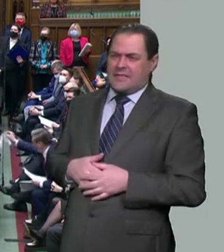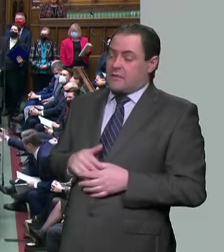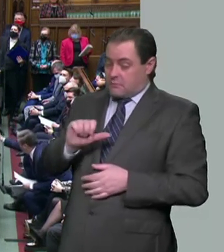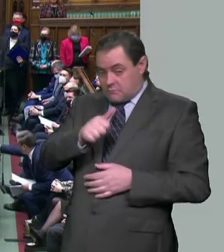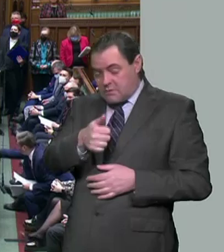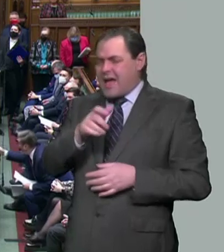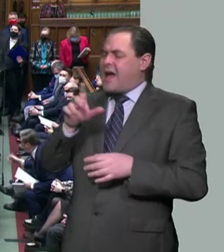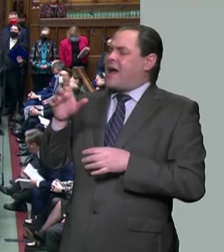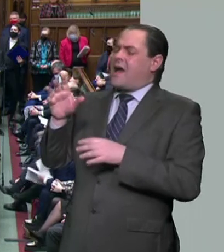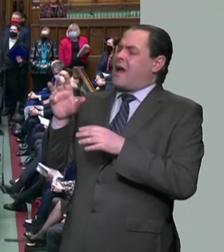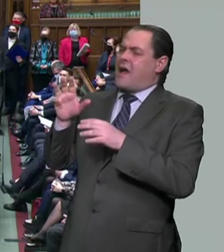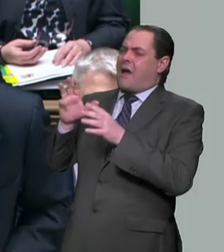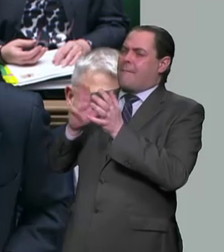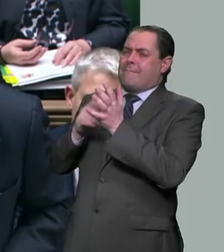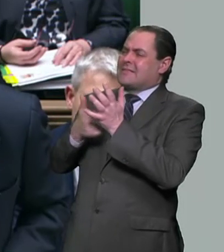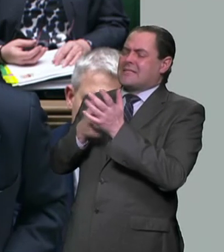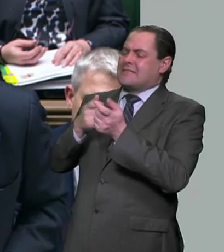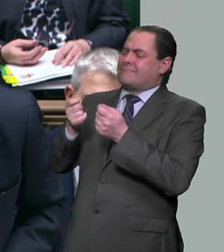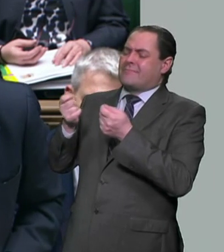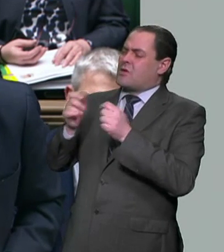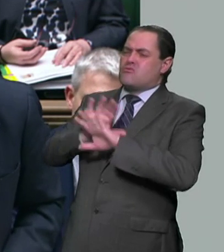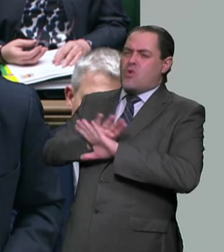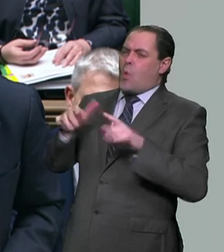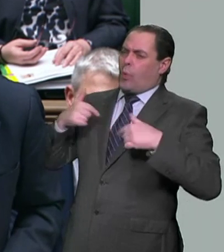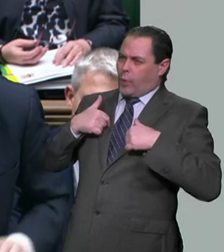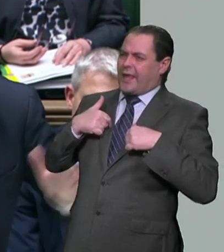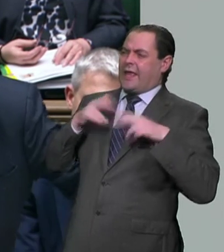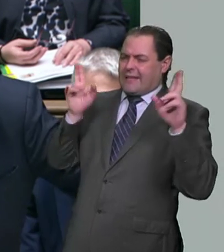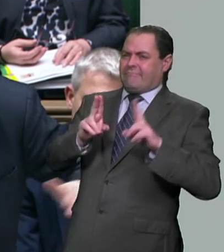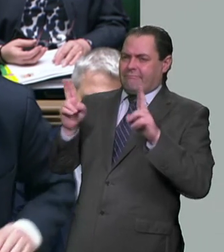No, because what we are doing is tackling crime across the board.